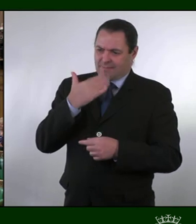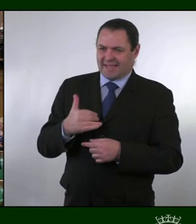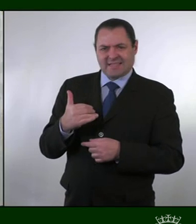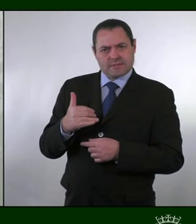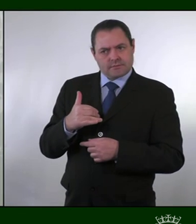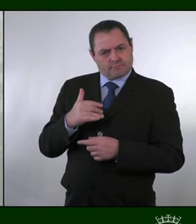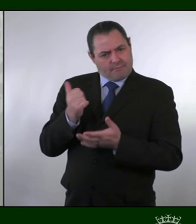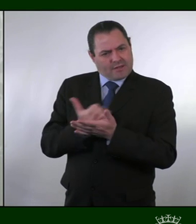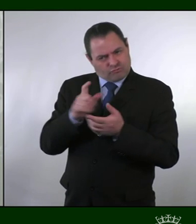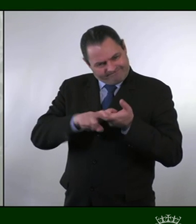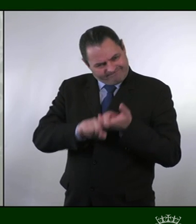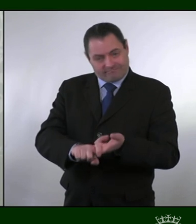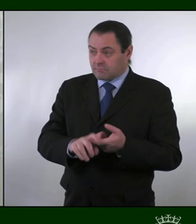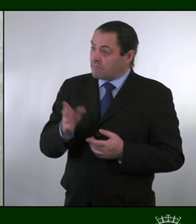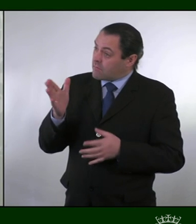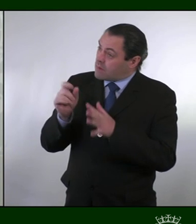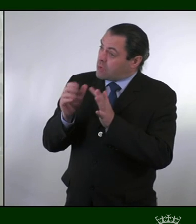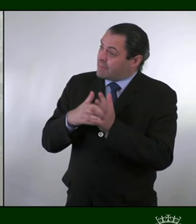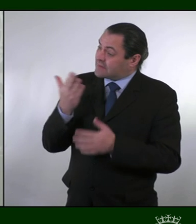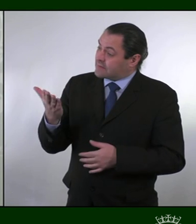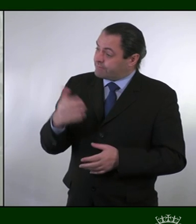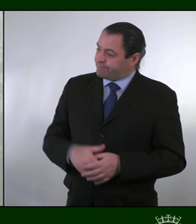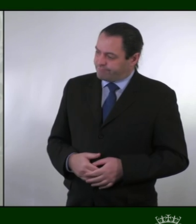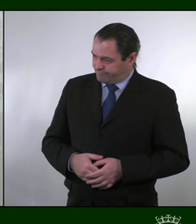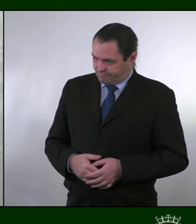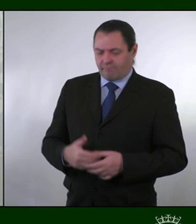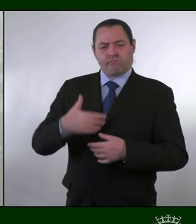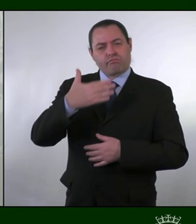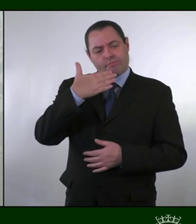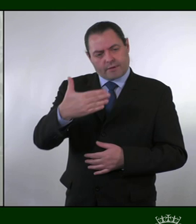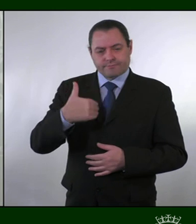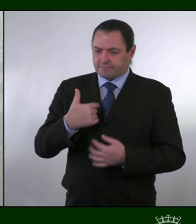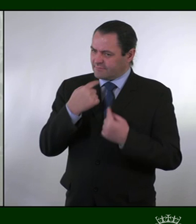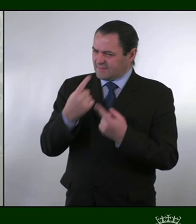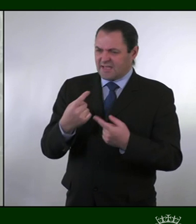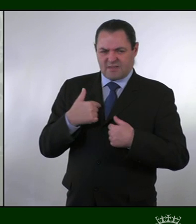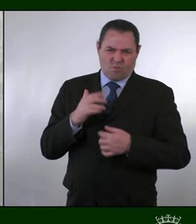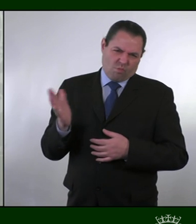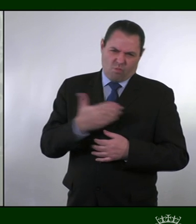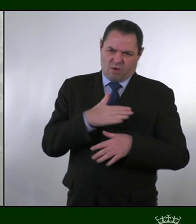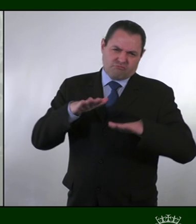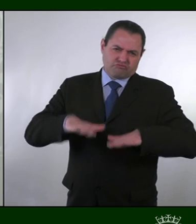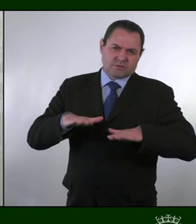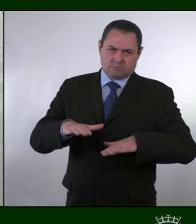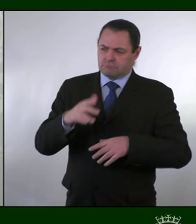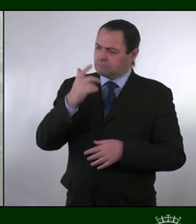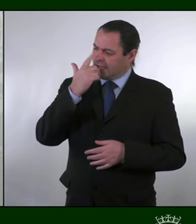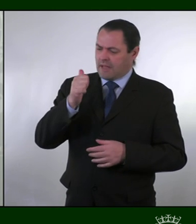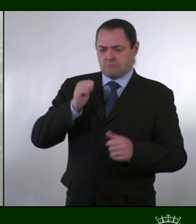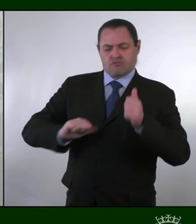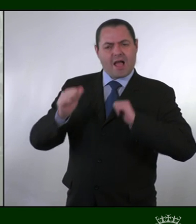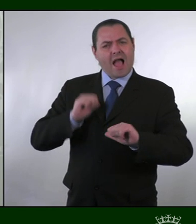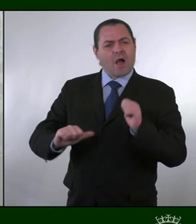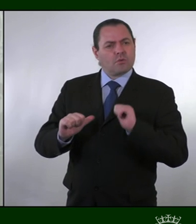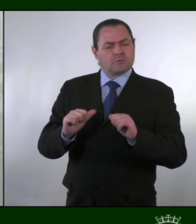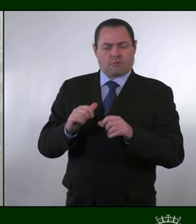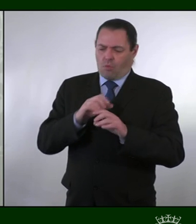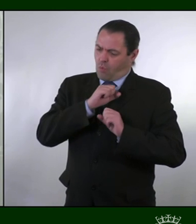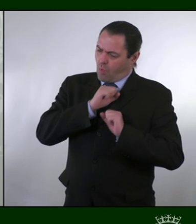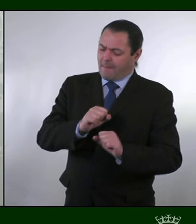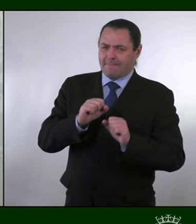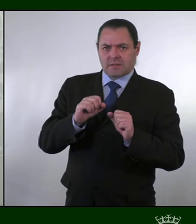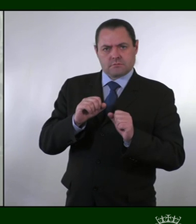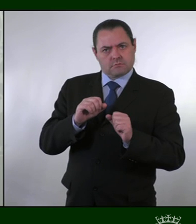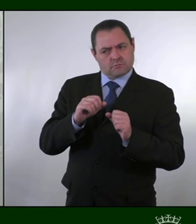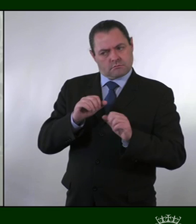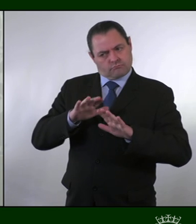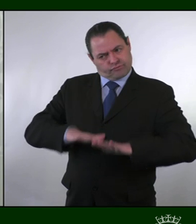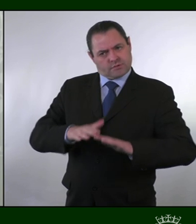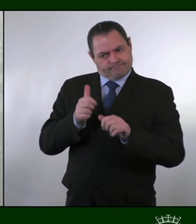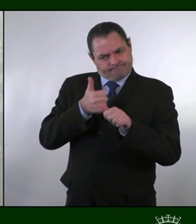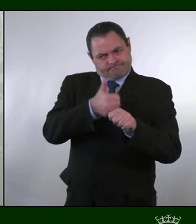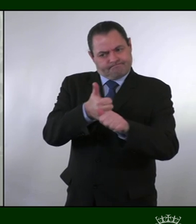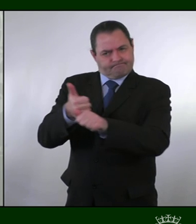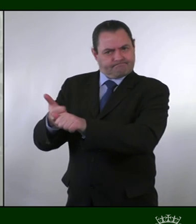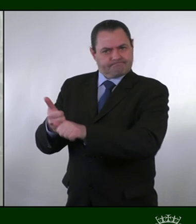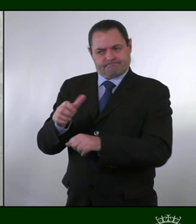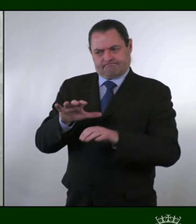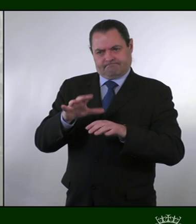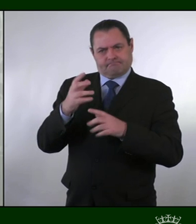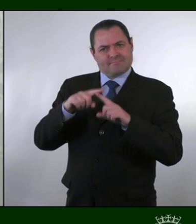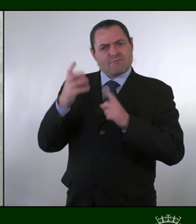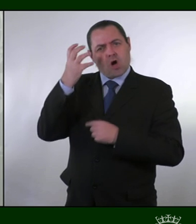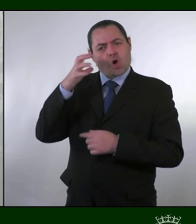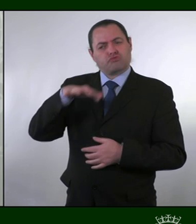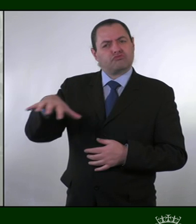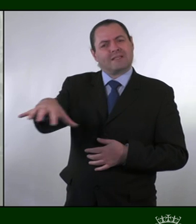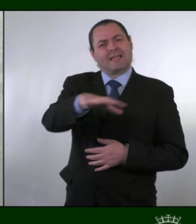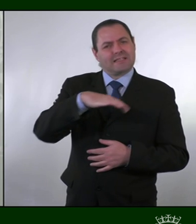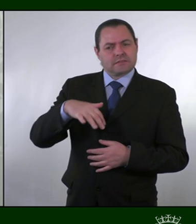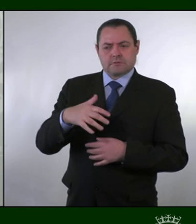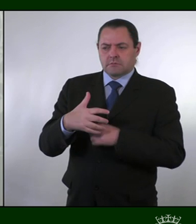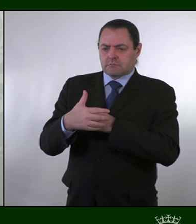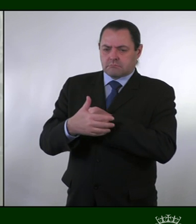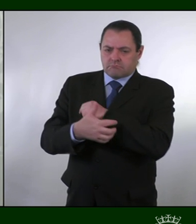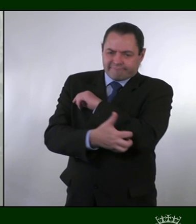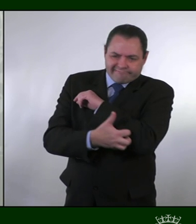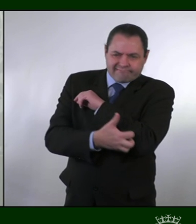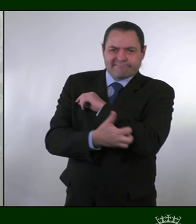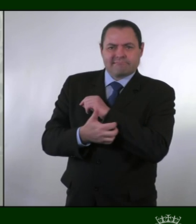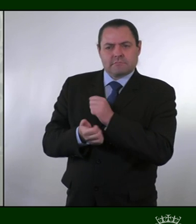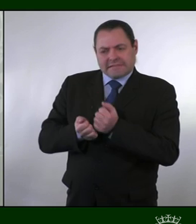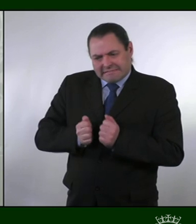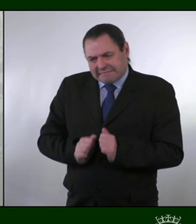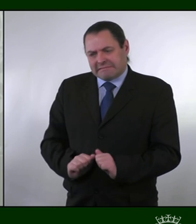I can tell the hon. Lady that everybody in this country can be immensely proud of the massive commitments that this country has made, and will continue to make, to tackling poverty and deprivation around the world.